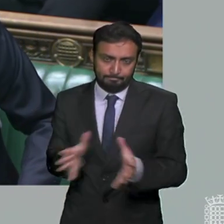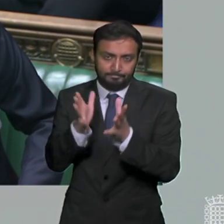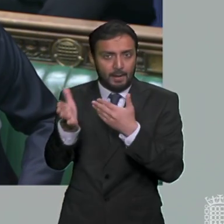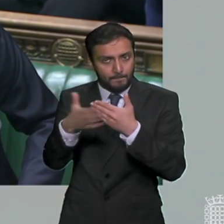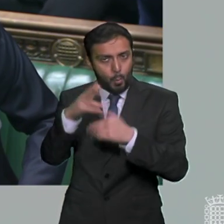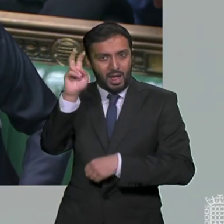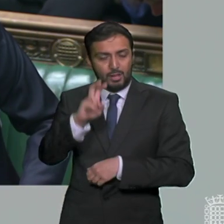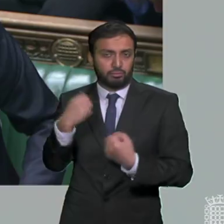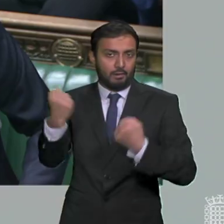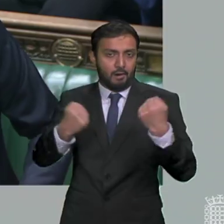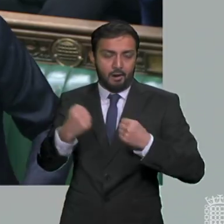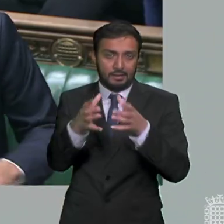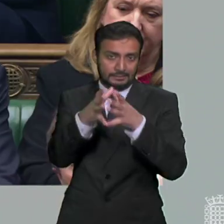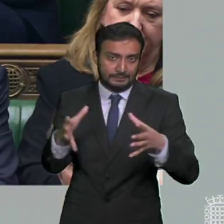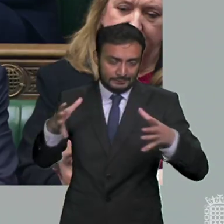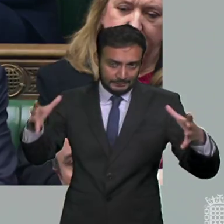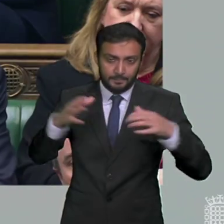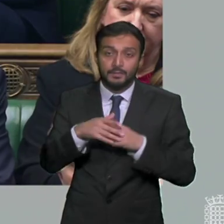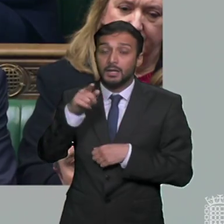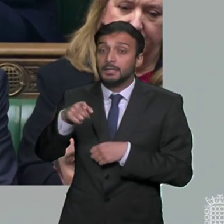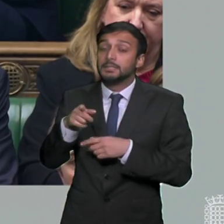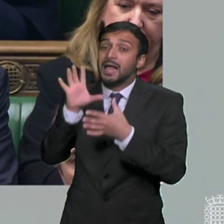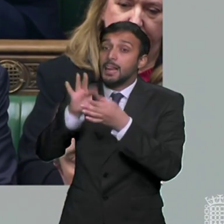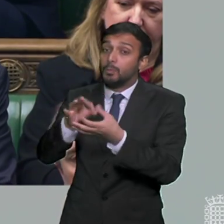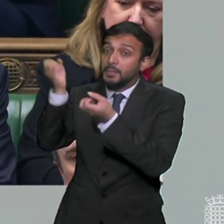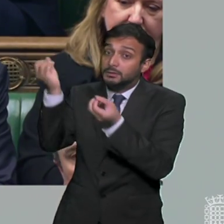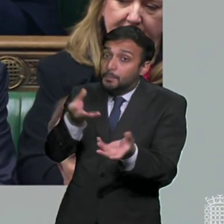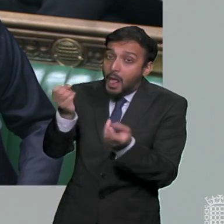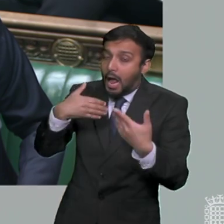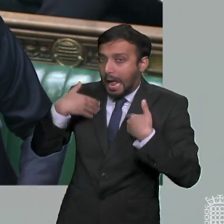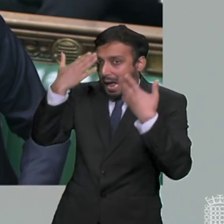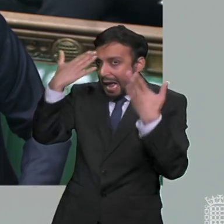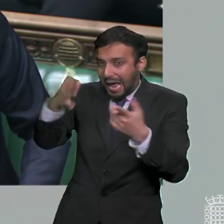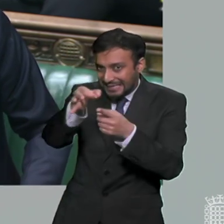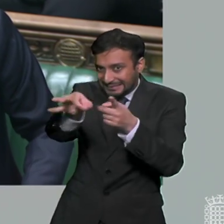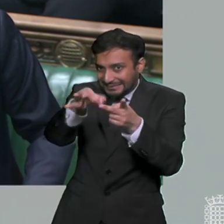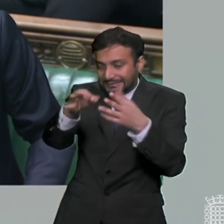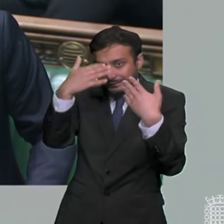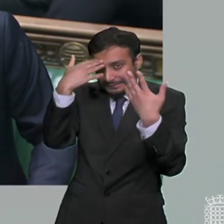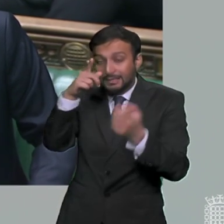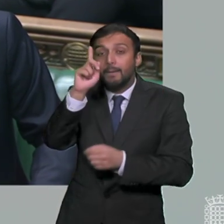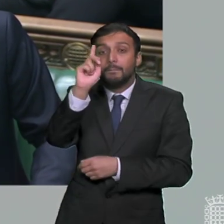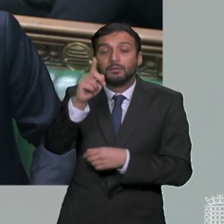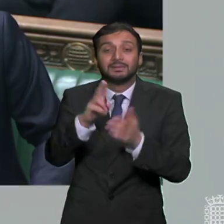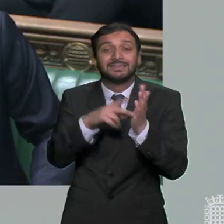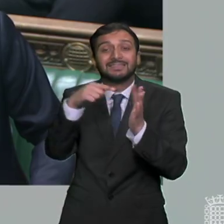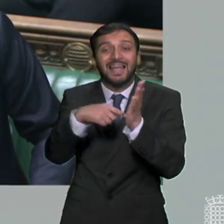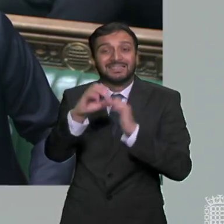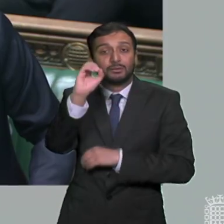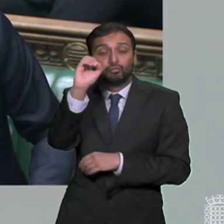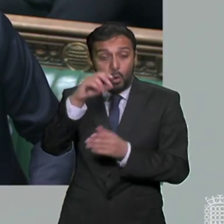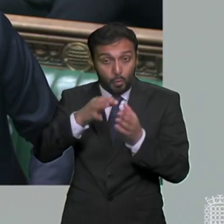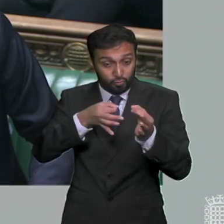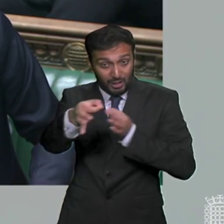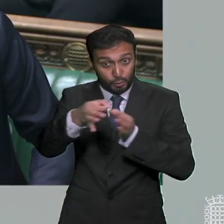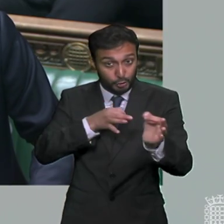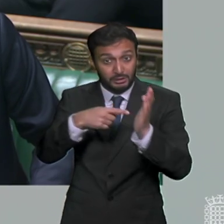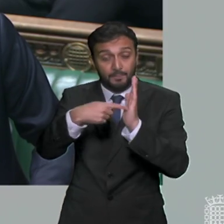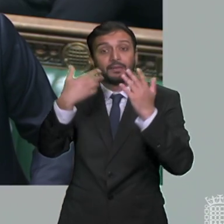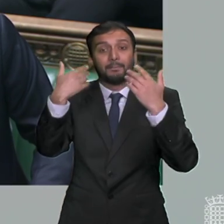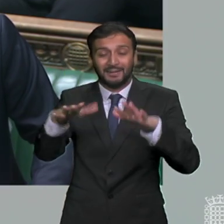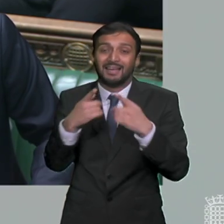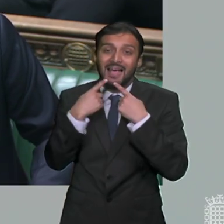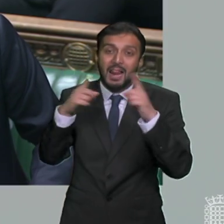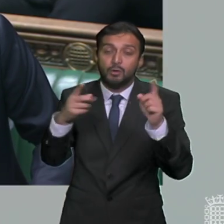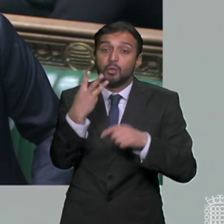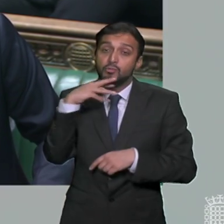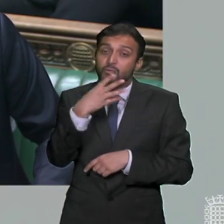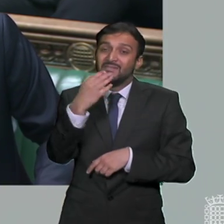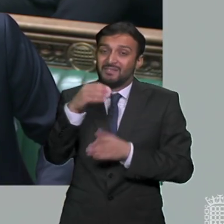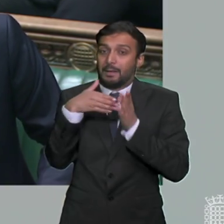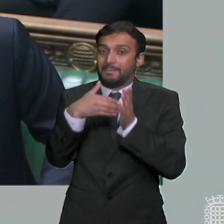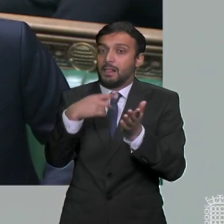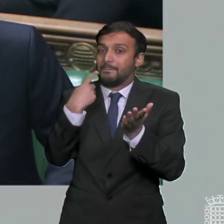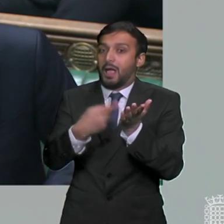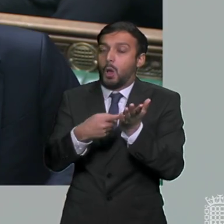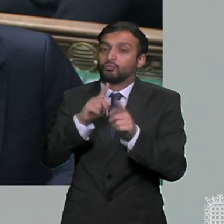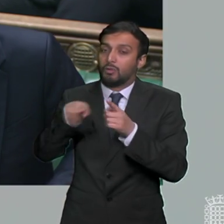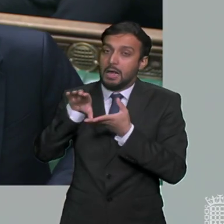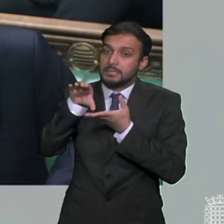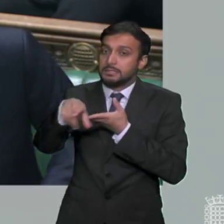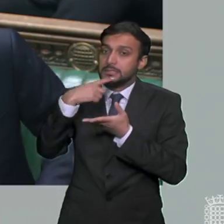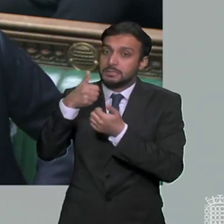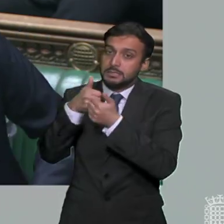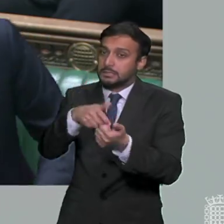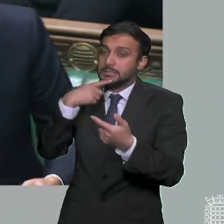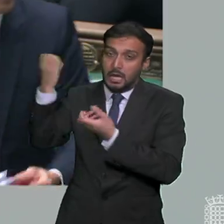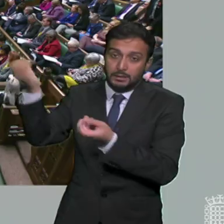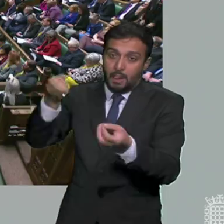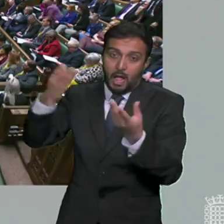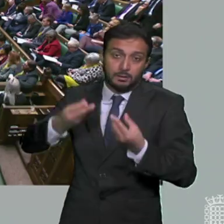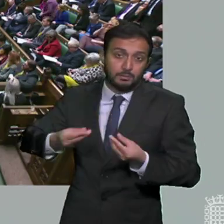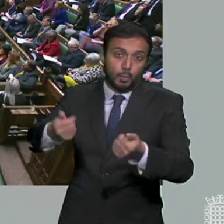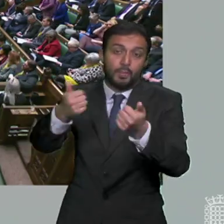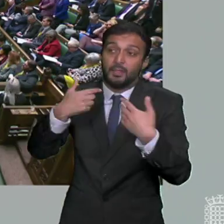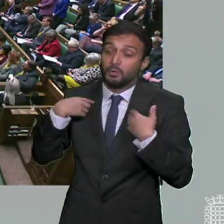Although he will know I cannot comment on individual commercial negotiations, we announced £350 million of funding for the automotive transformation fund in the net zero strategy to support the development of that supply chain, and I wish him every success in his bid.